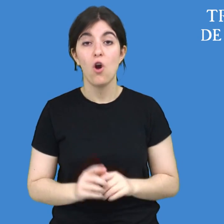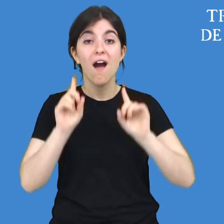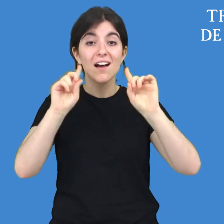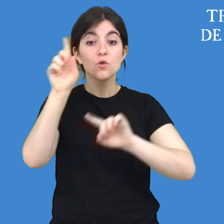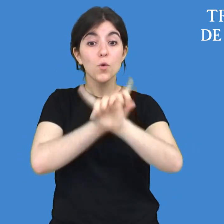caso